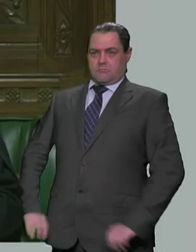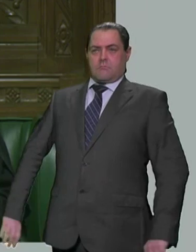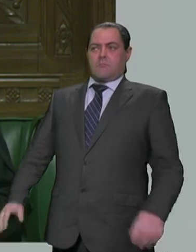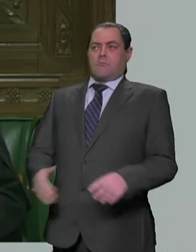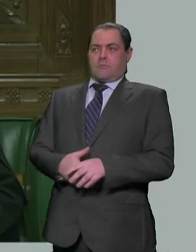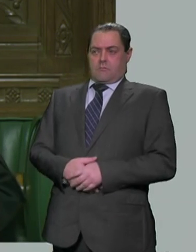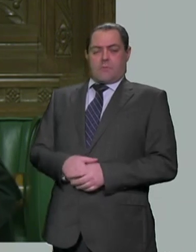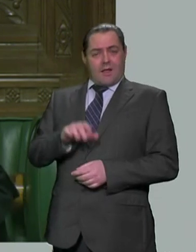If the Prime Minister wants to come back, he can do. If he does not, what I would say is that it is not a point of order.